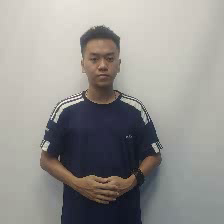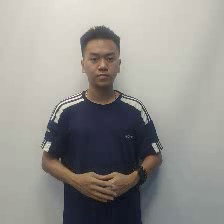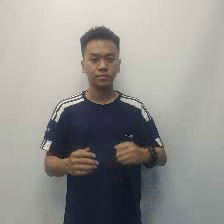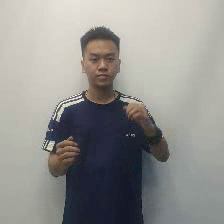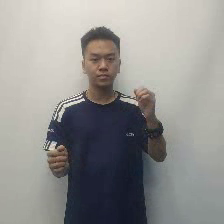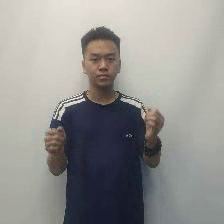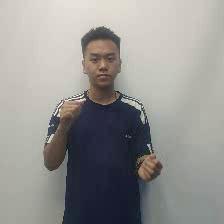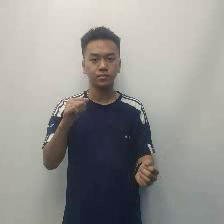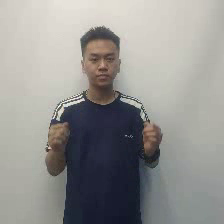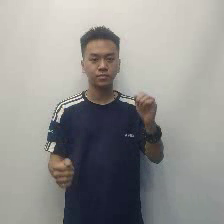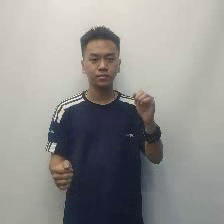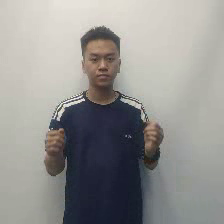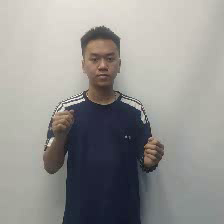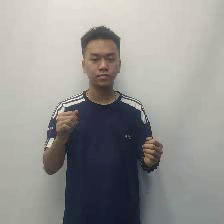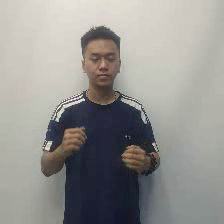Ô tô